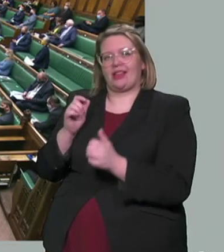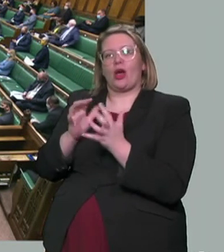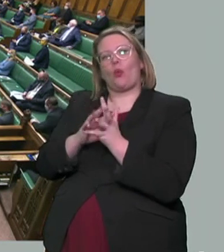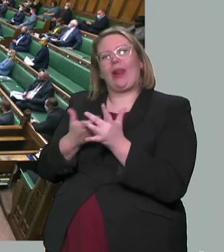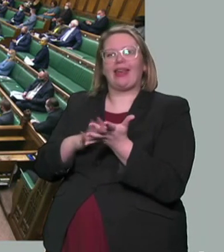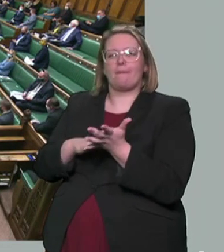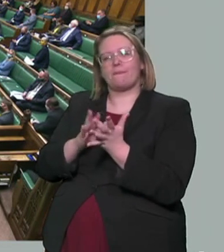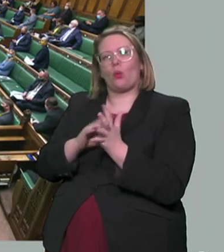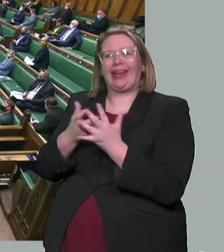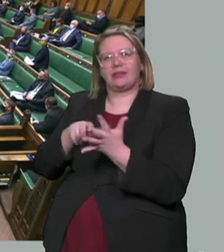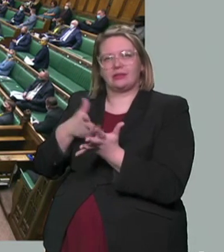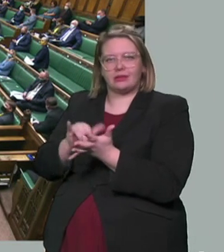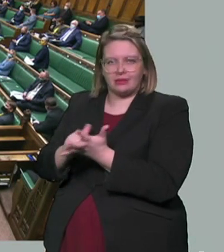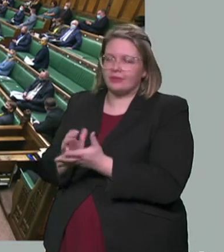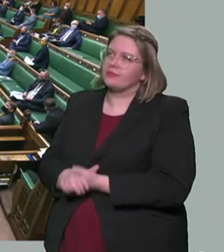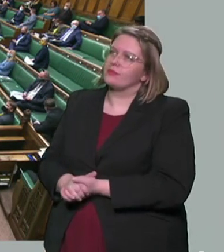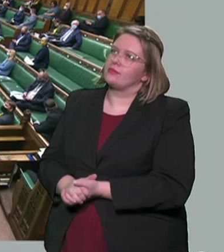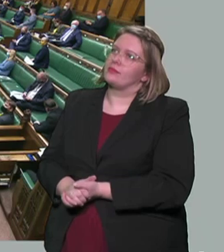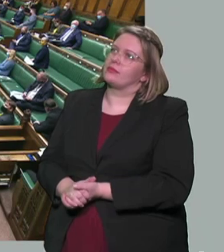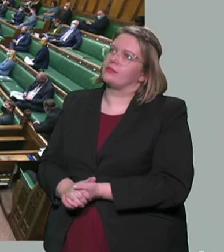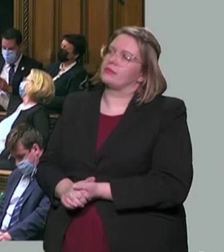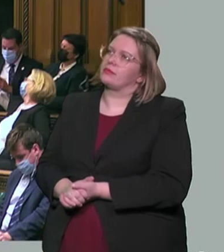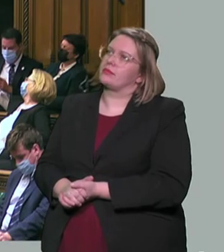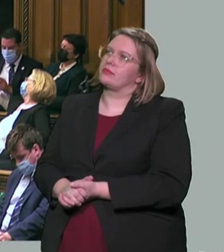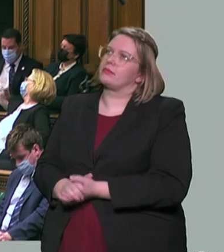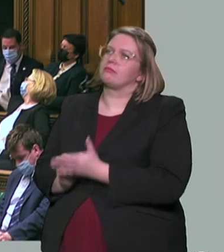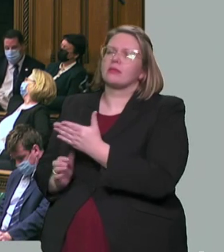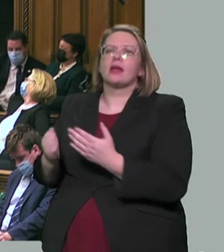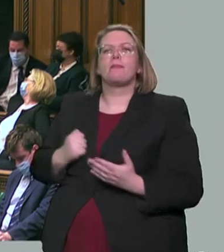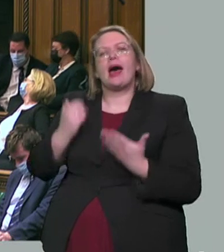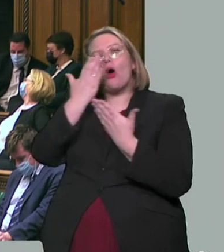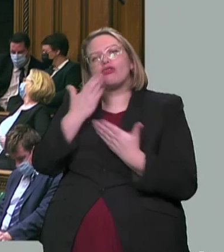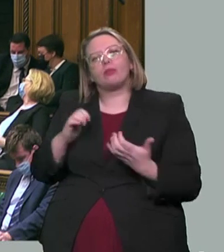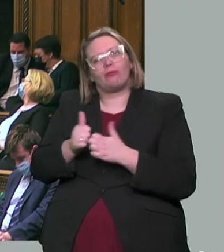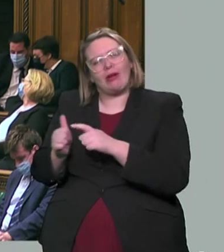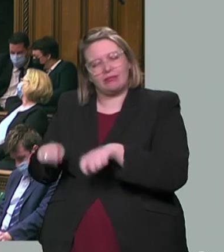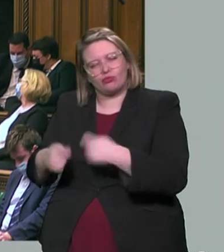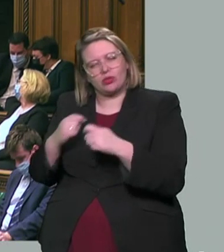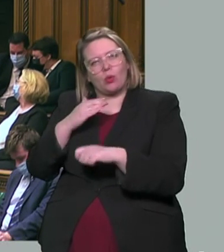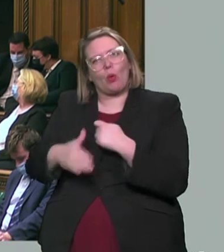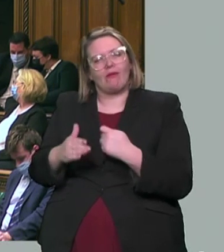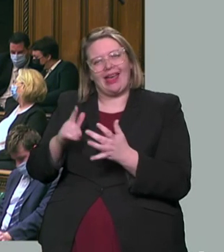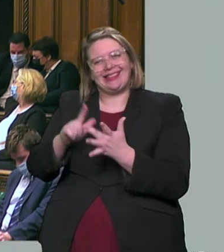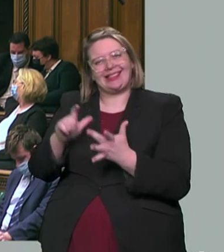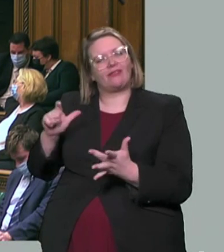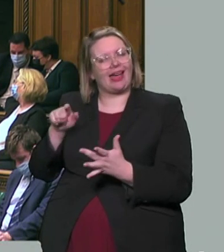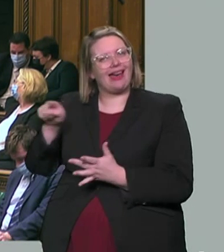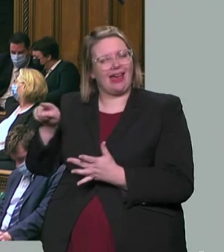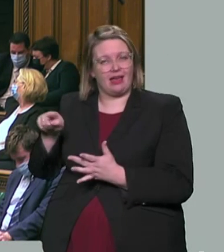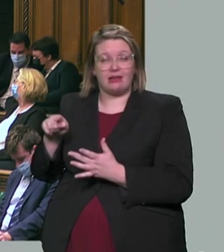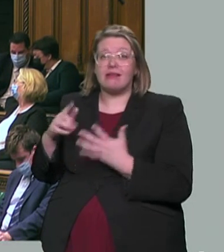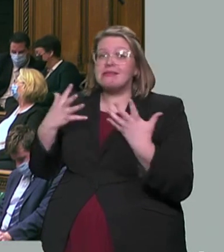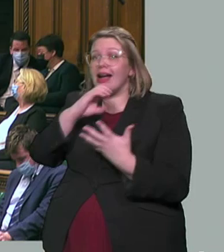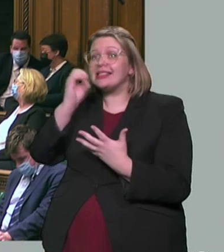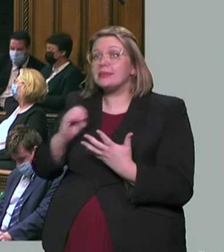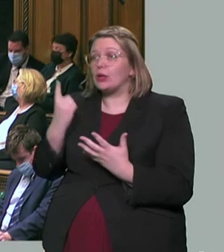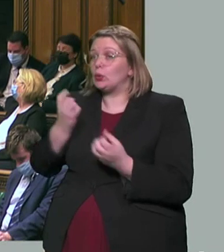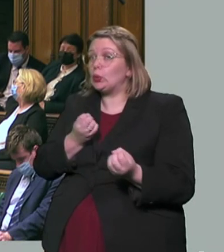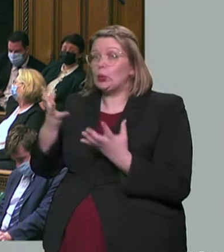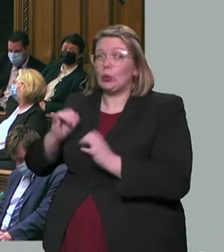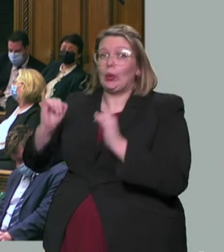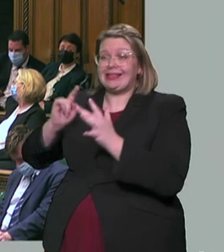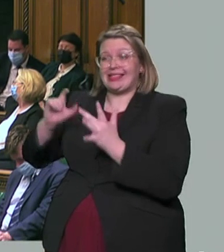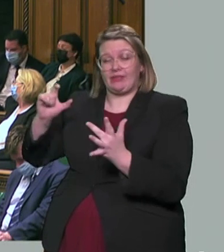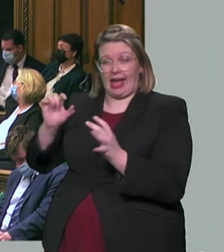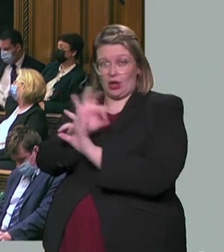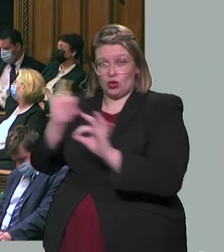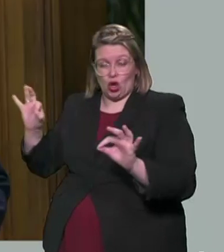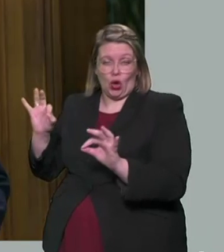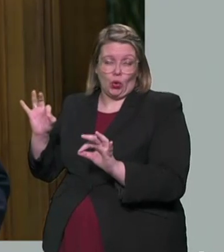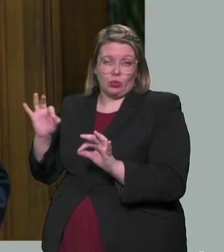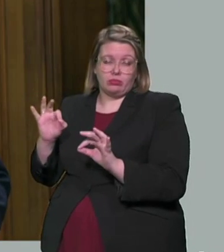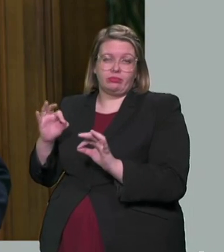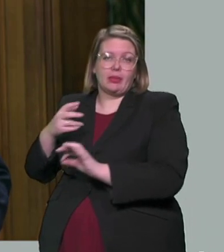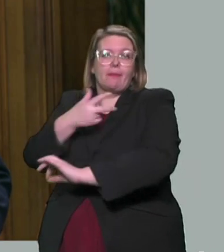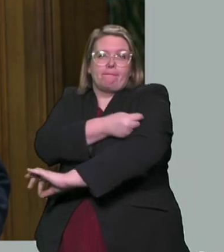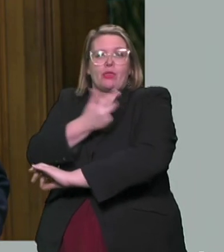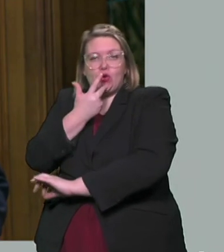My right honourable Friend has touched on the number of people in intensive care: 90% of those have not had their booster, and 60% have not had any vaccination at all.